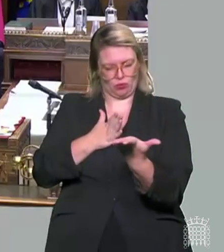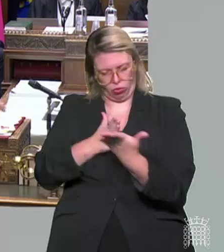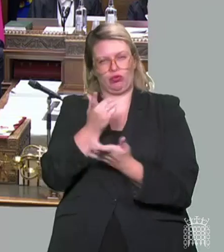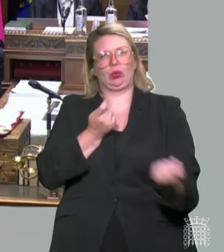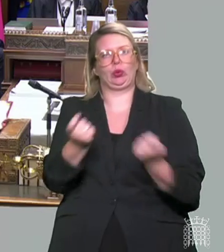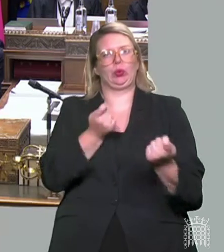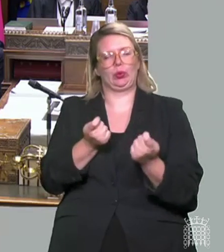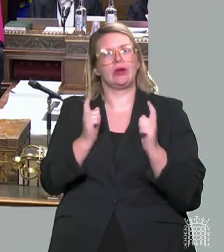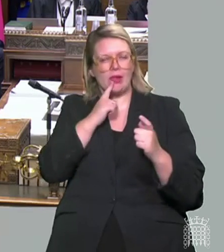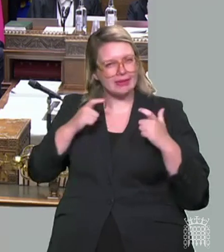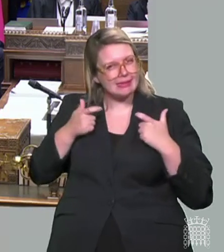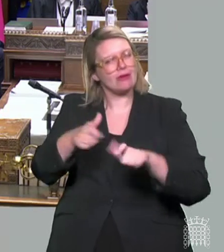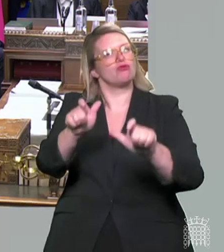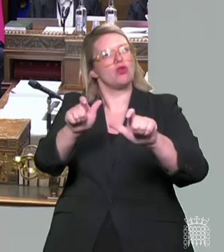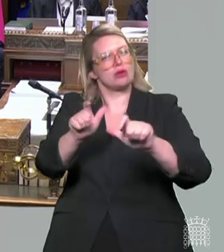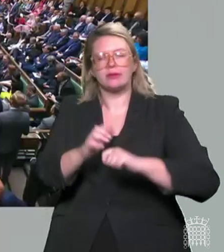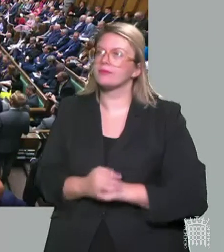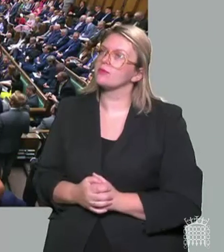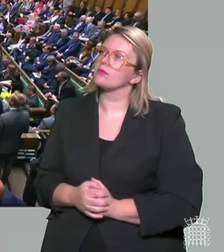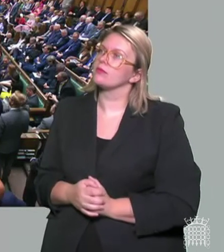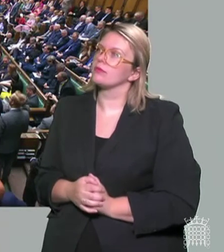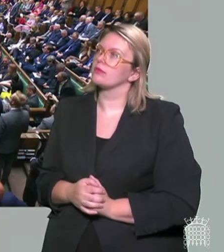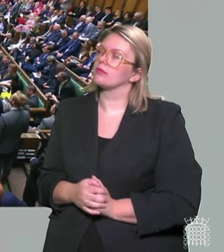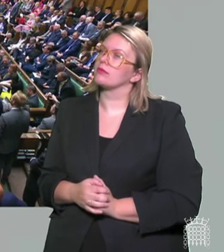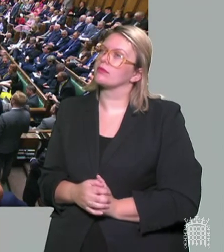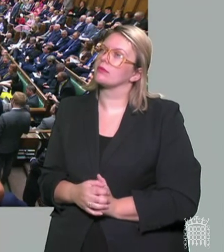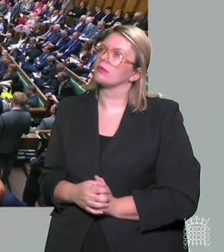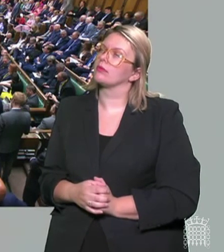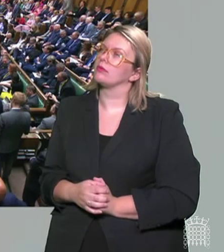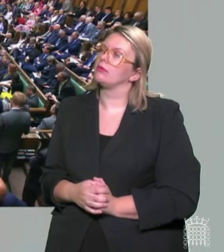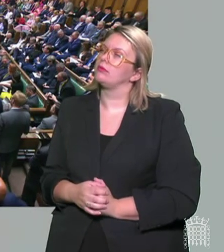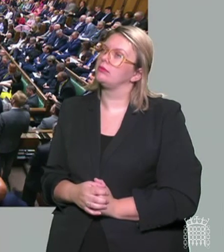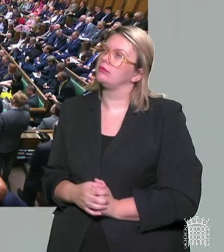That is what I am going to do.